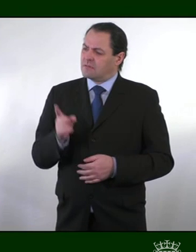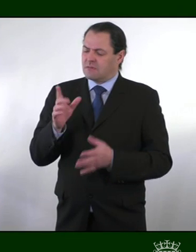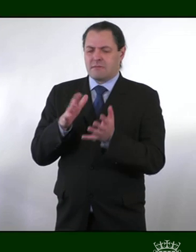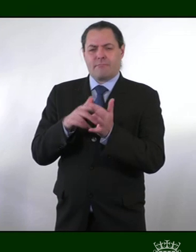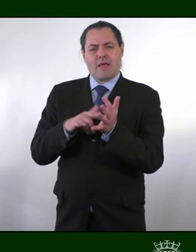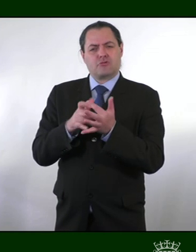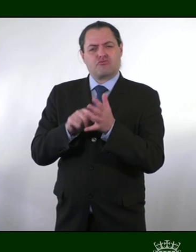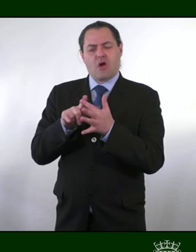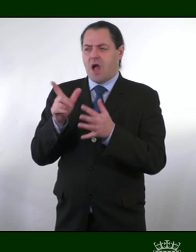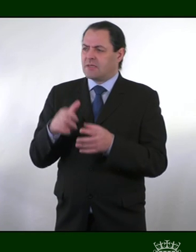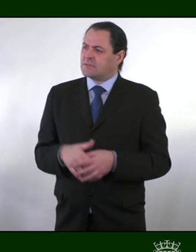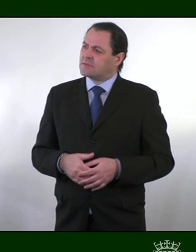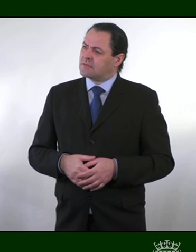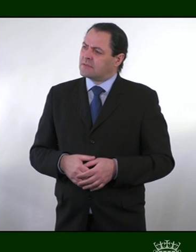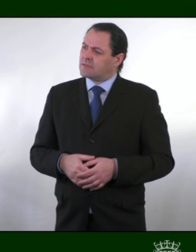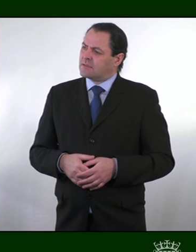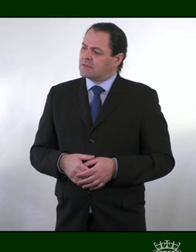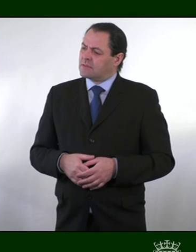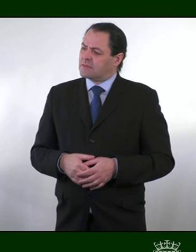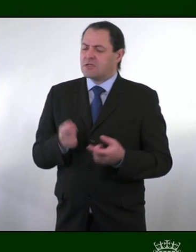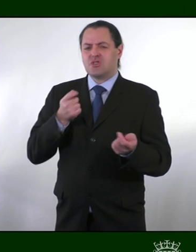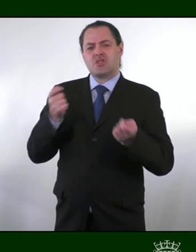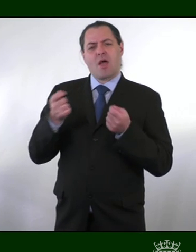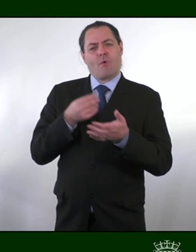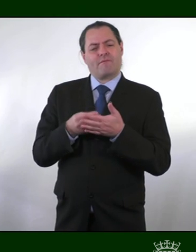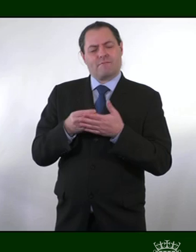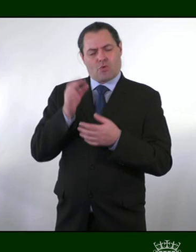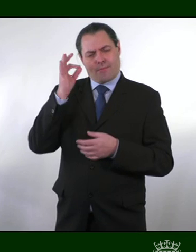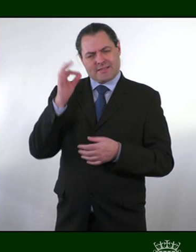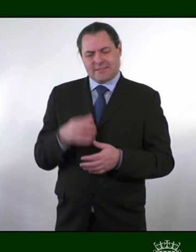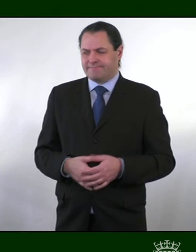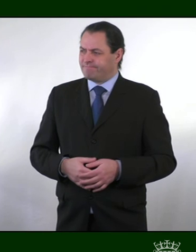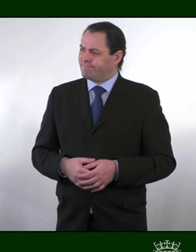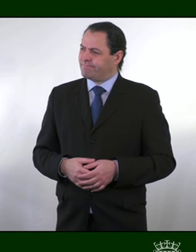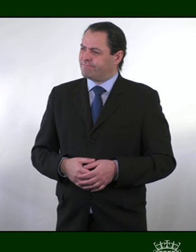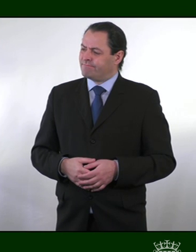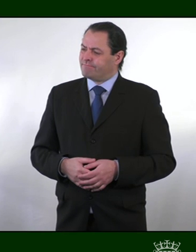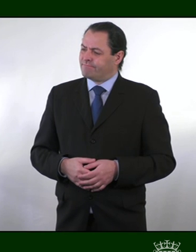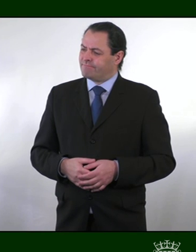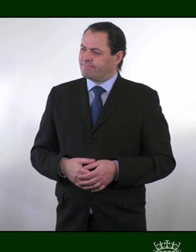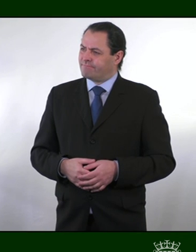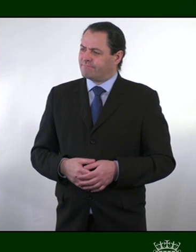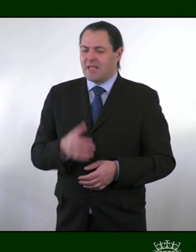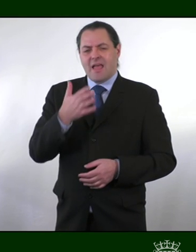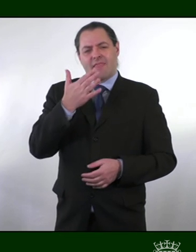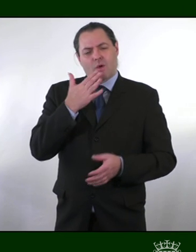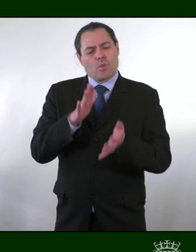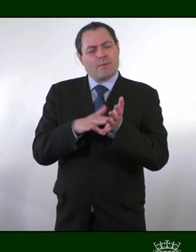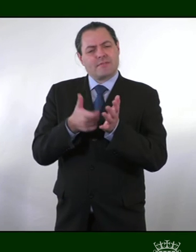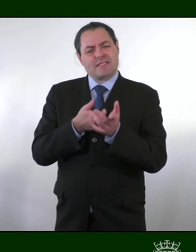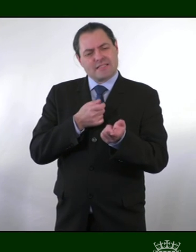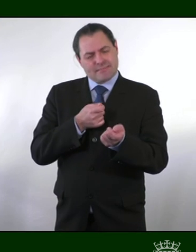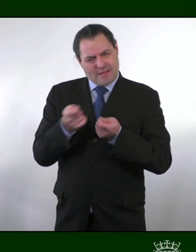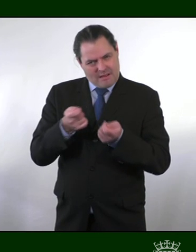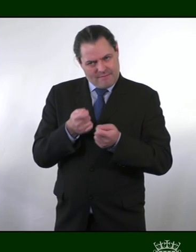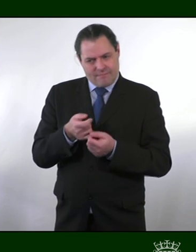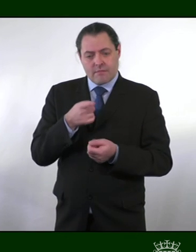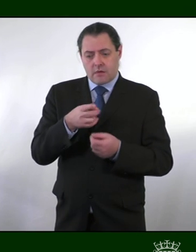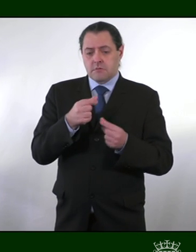I very much welcome many of the positive measures that my right hon.